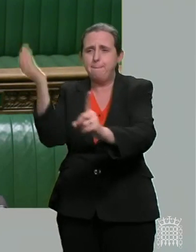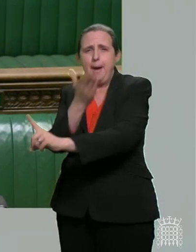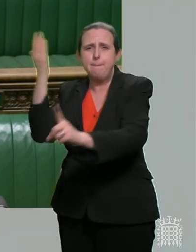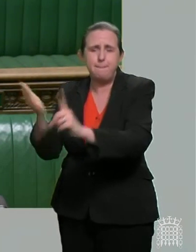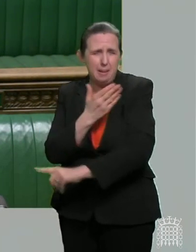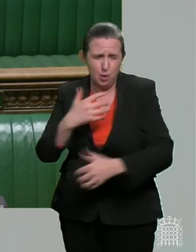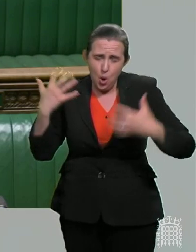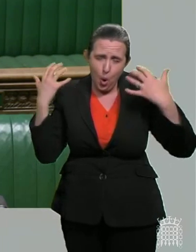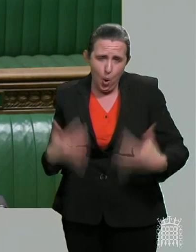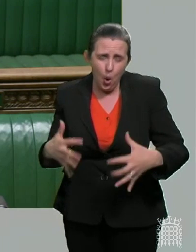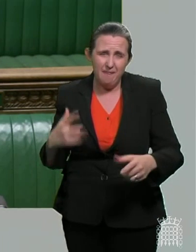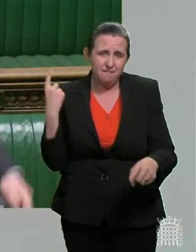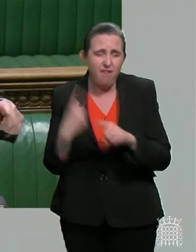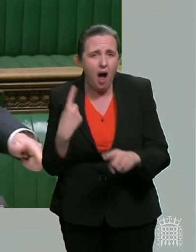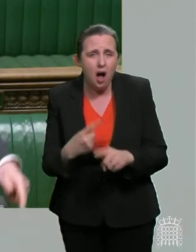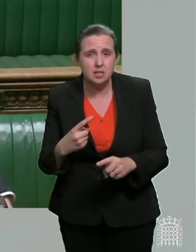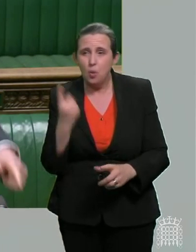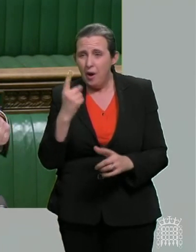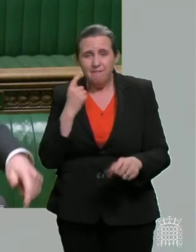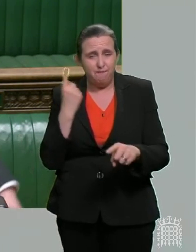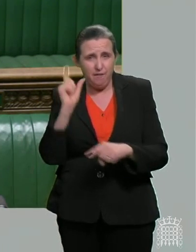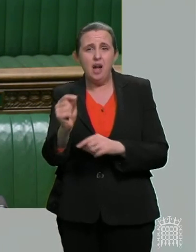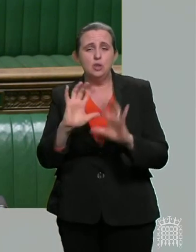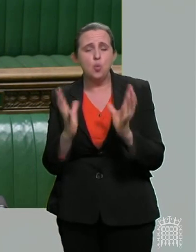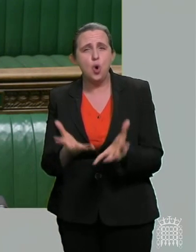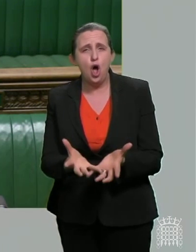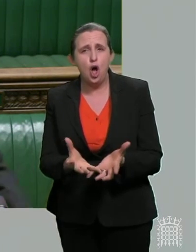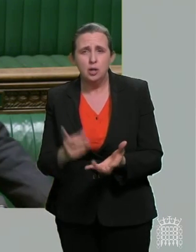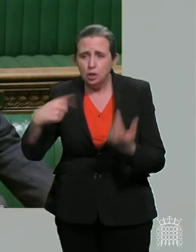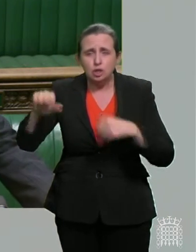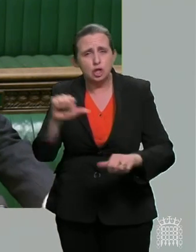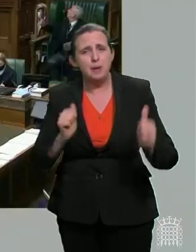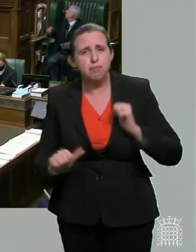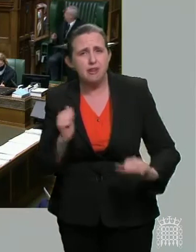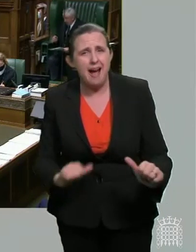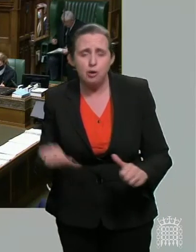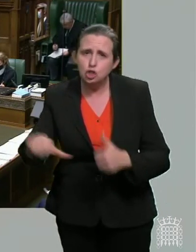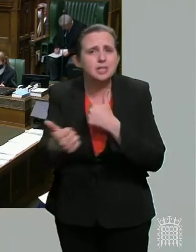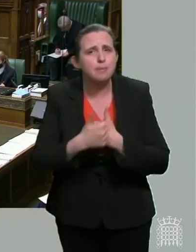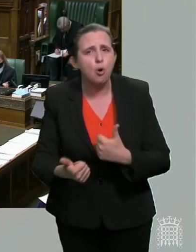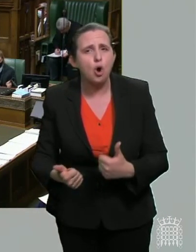I believe that this vaccine roll-out programme is something that this House and this country should be very proud of.